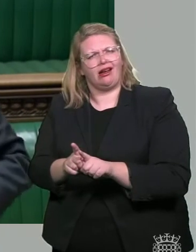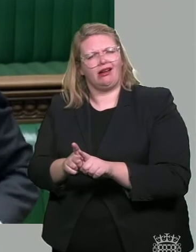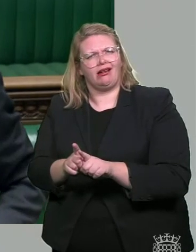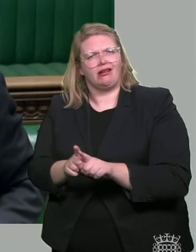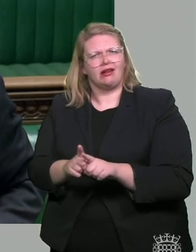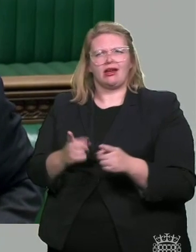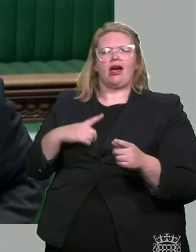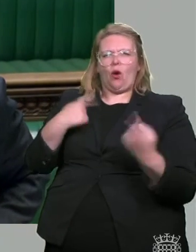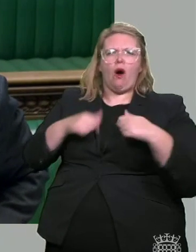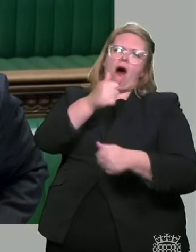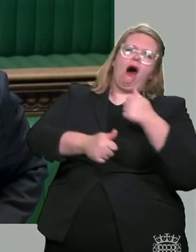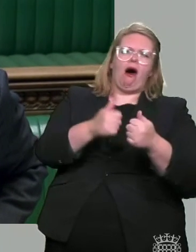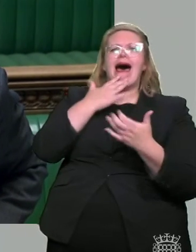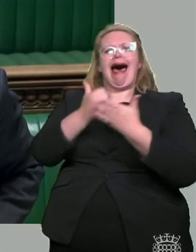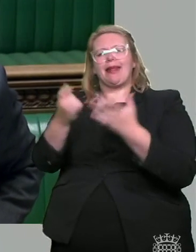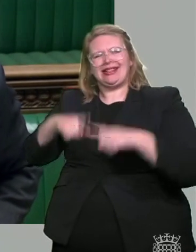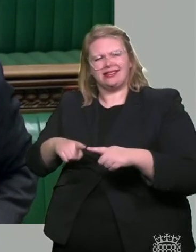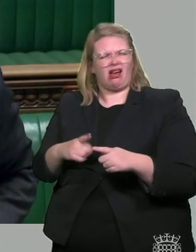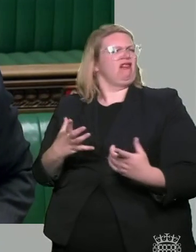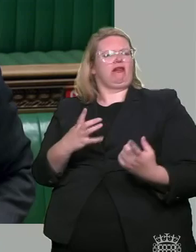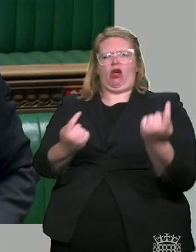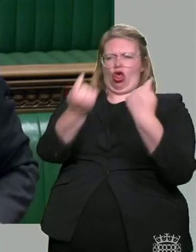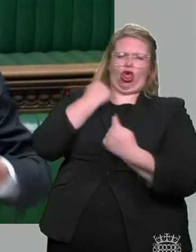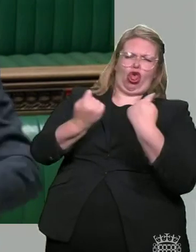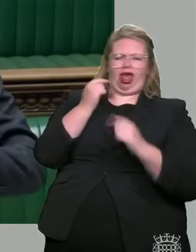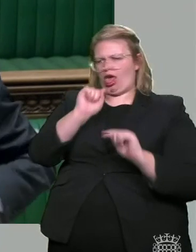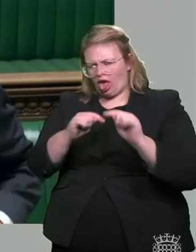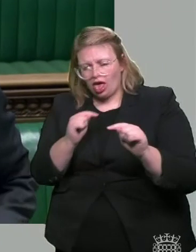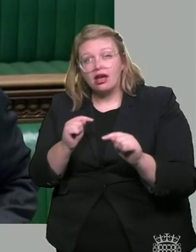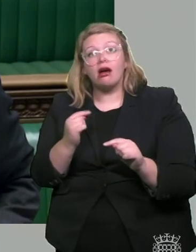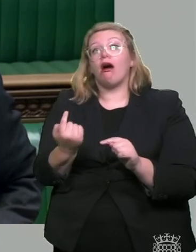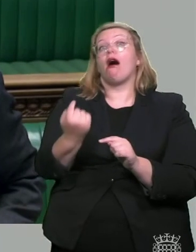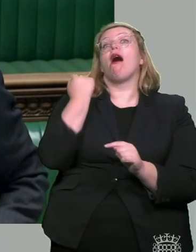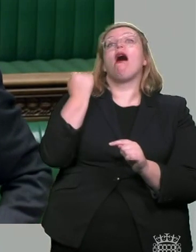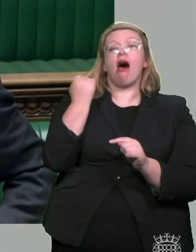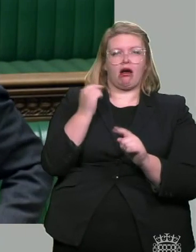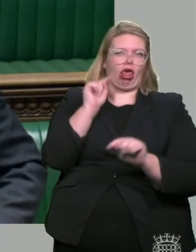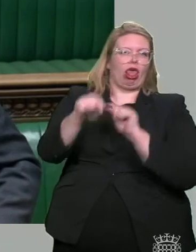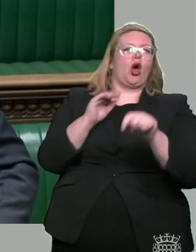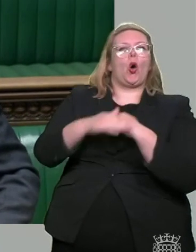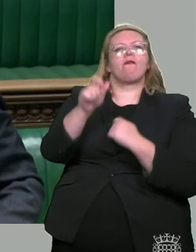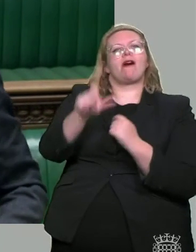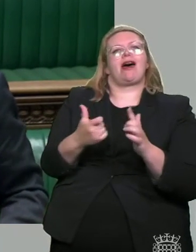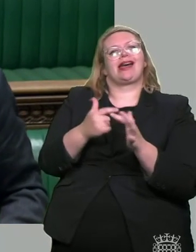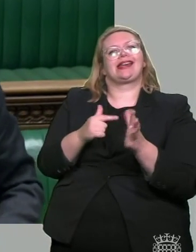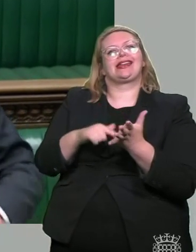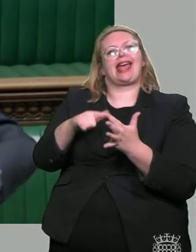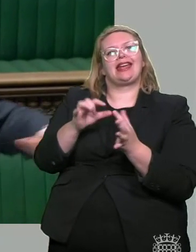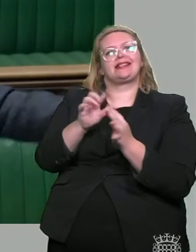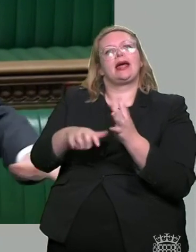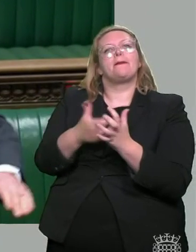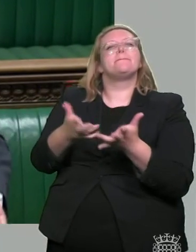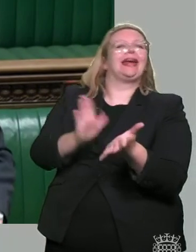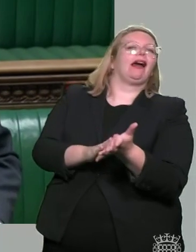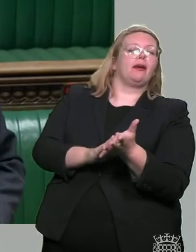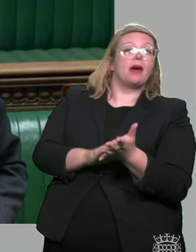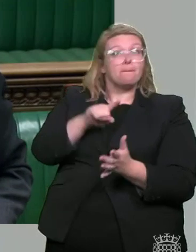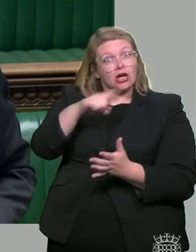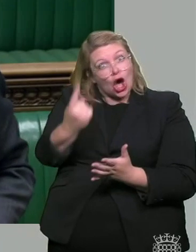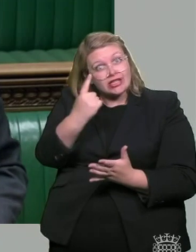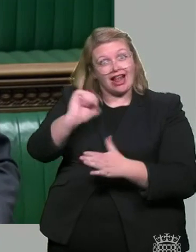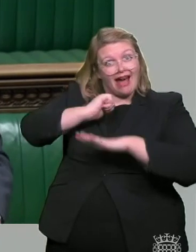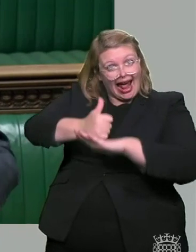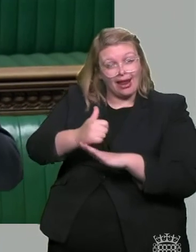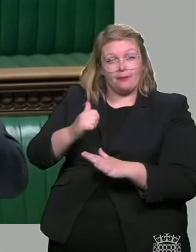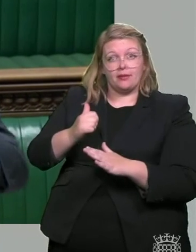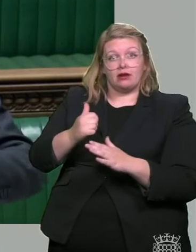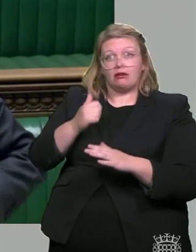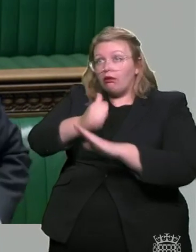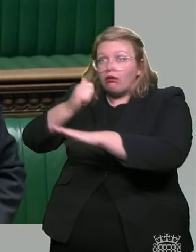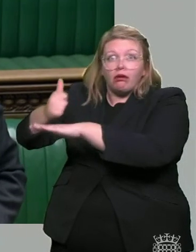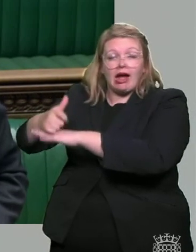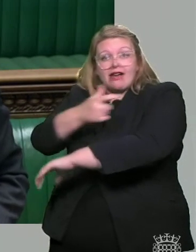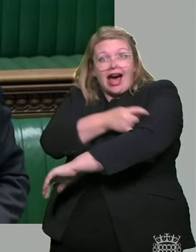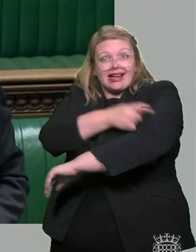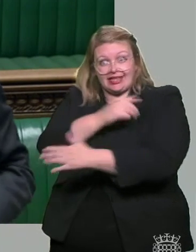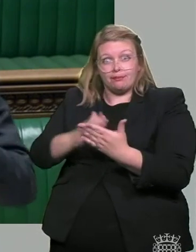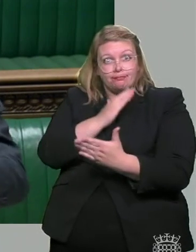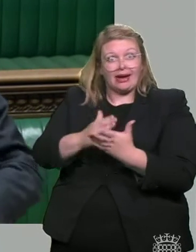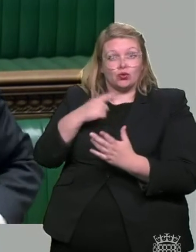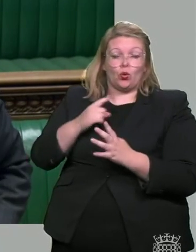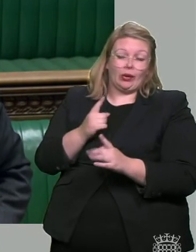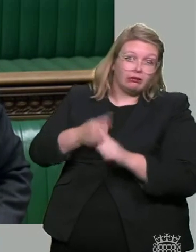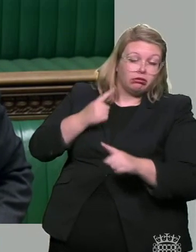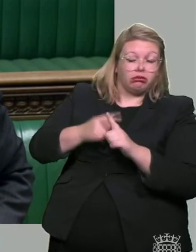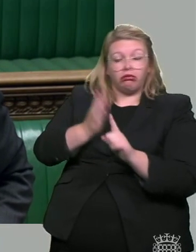It was only a few months ago that they were actually attacking Kate Bingham, saying she was a crony when she helped to set up the vaccine taskforce that delivered millions of vaccines for the people of this country and is helping us to get out of the pandemic.